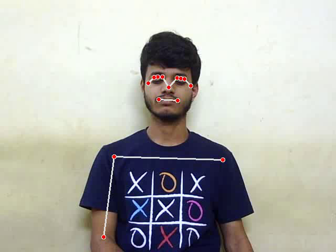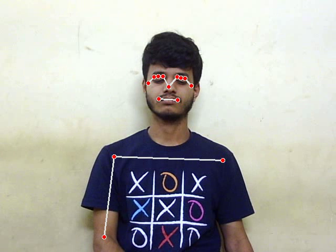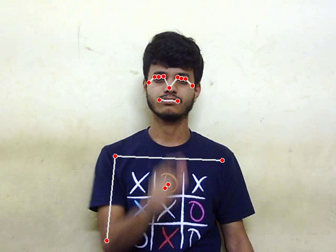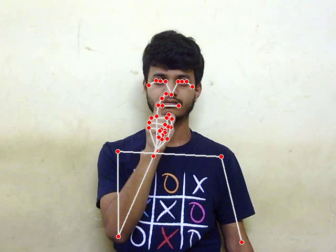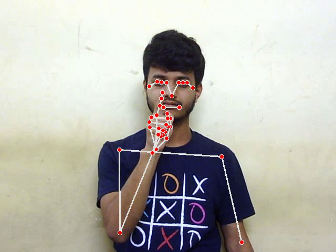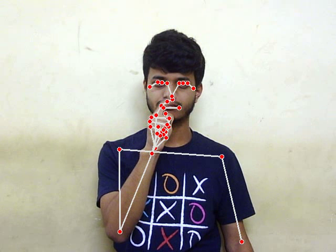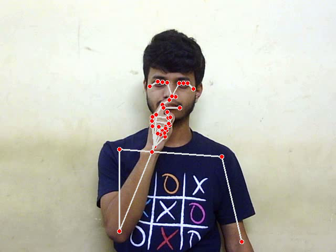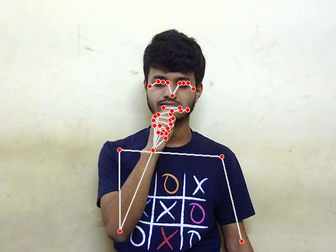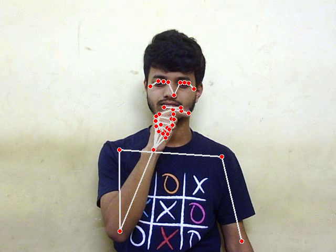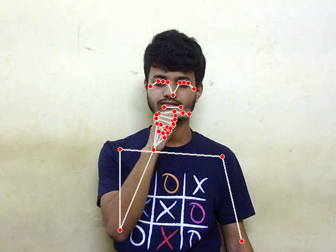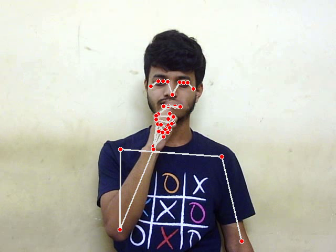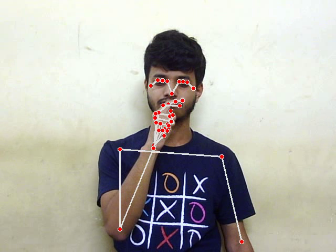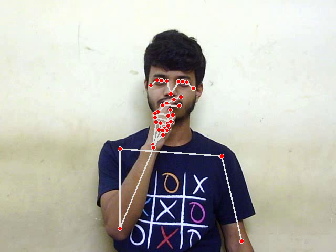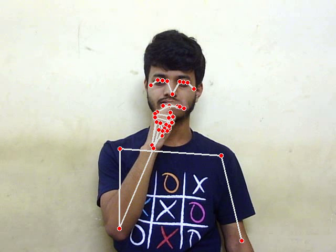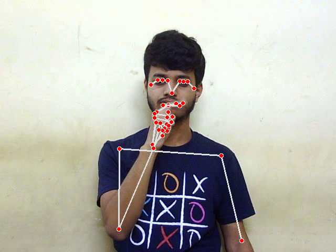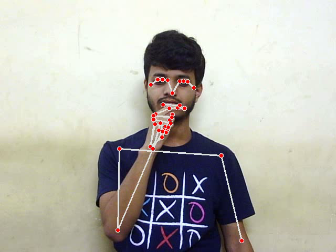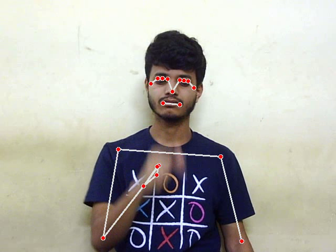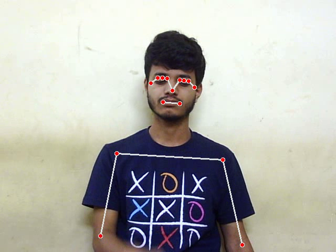who